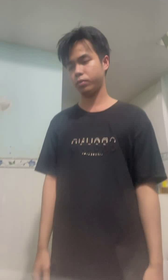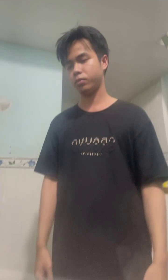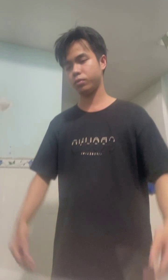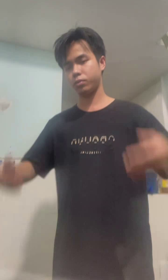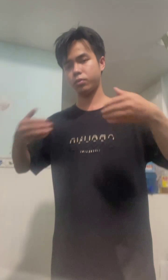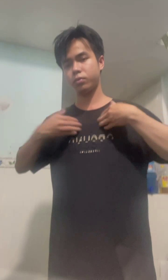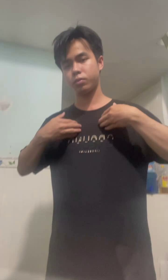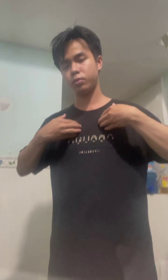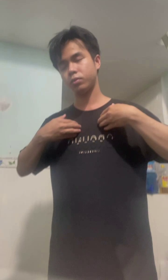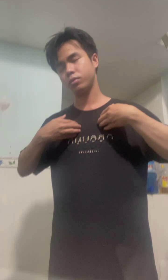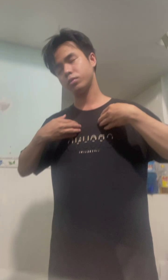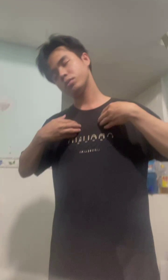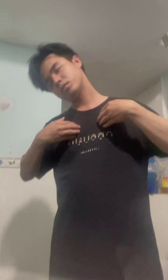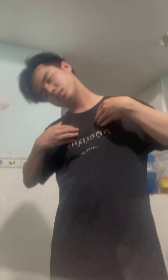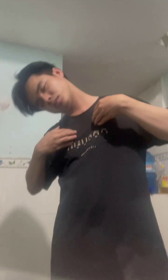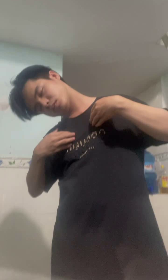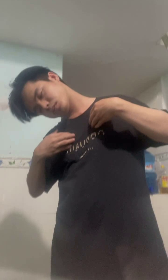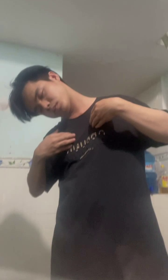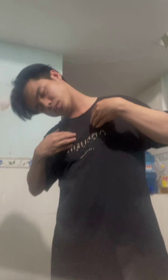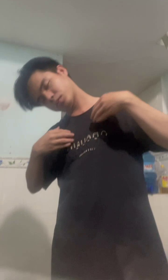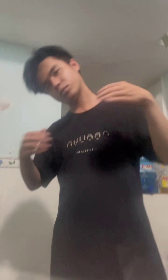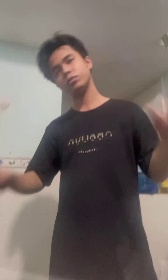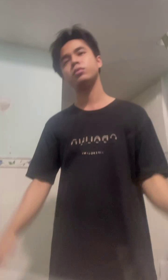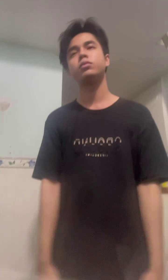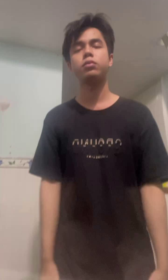met moi